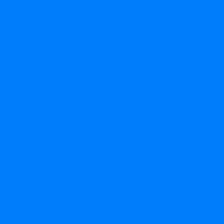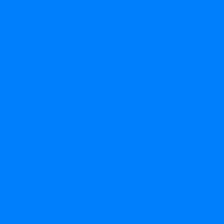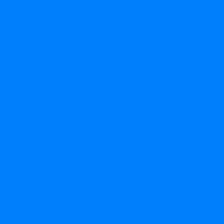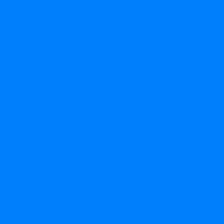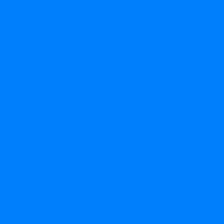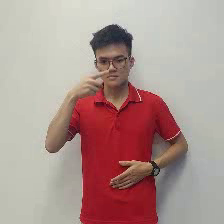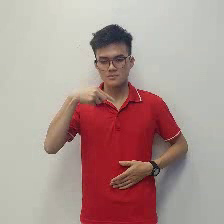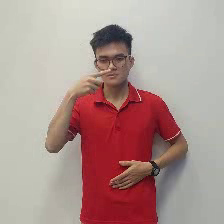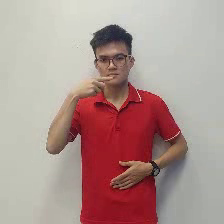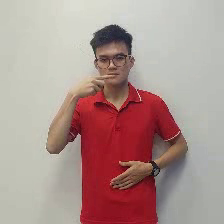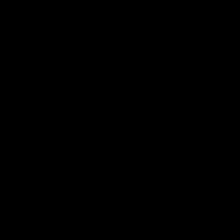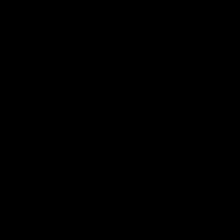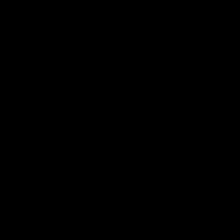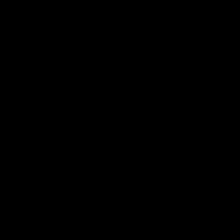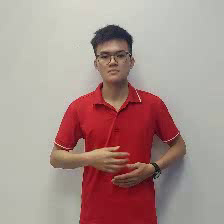Nói